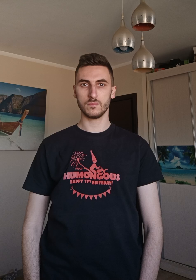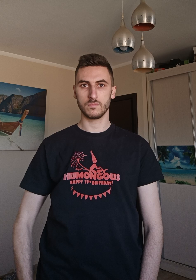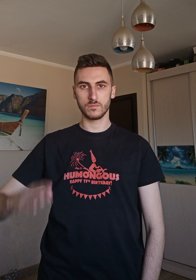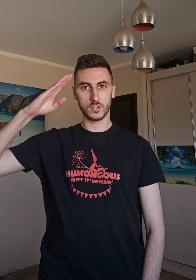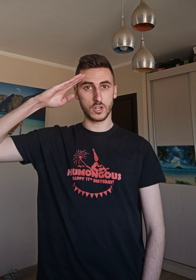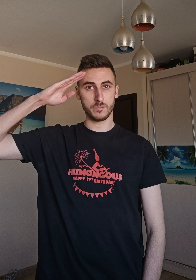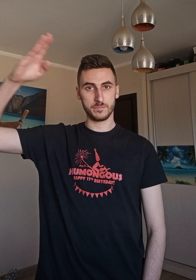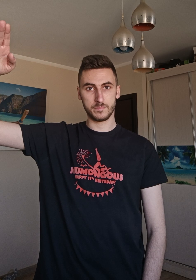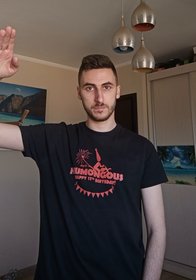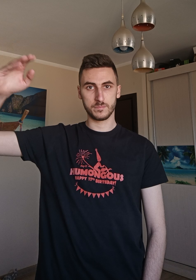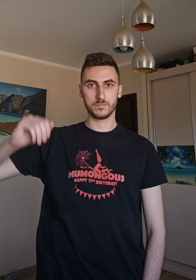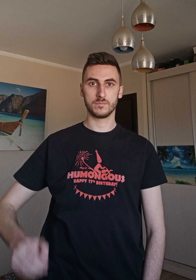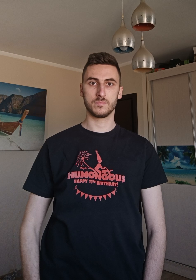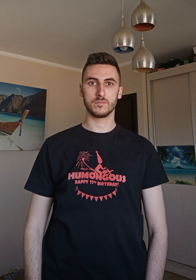שלום